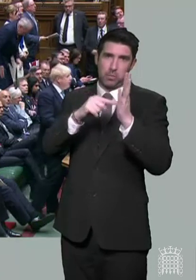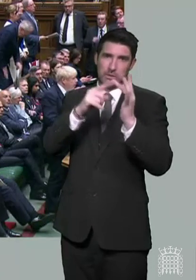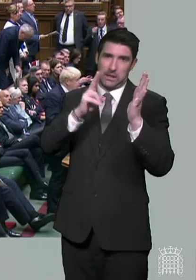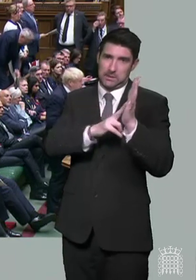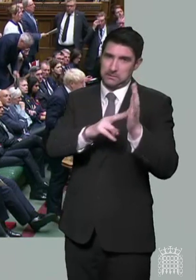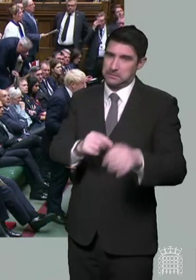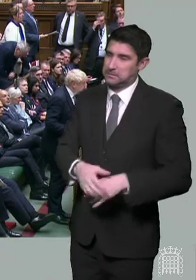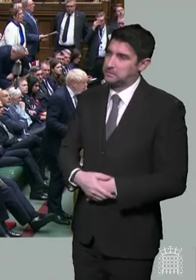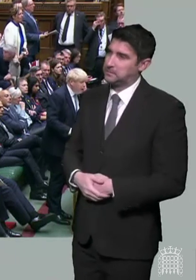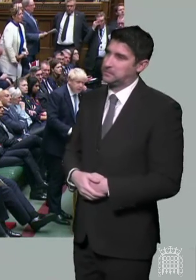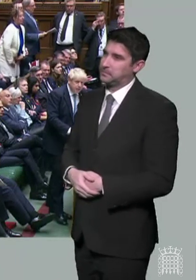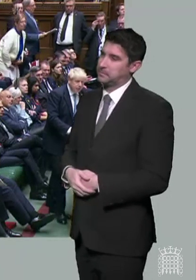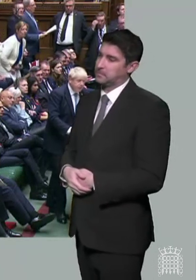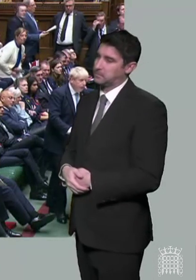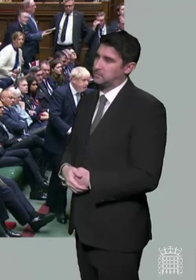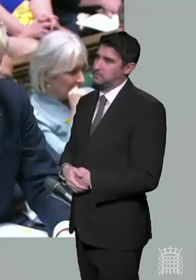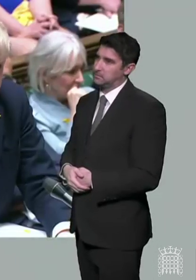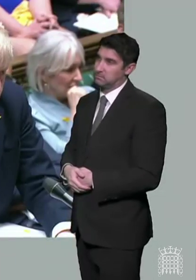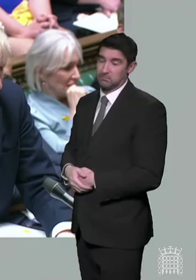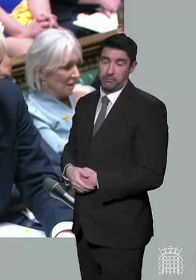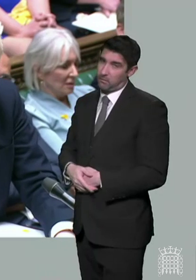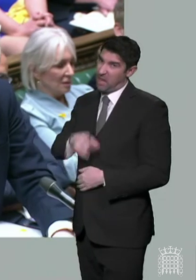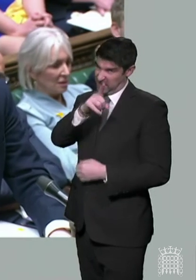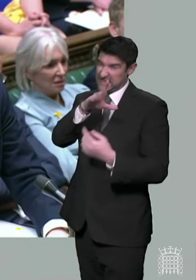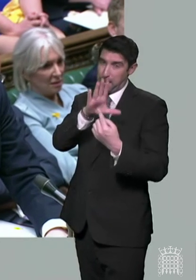My right honourable Friend has made a very powerful and important point.